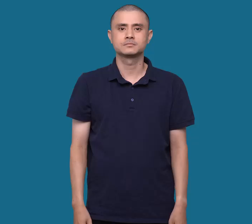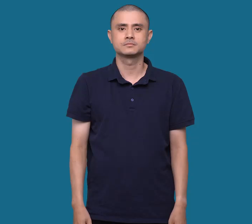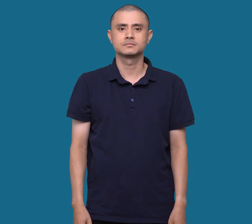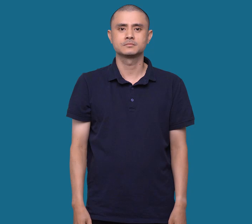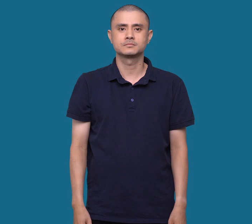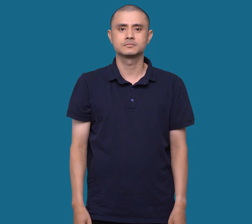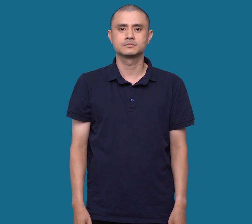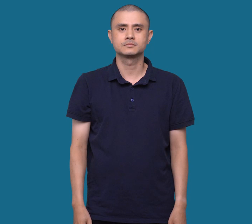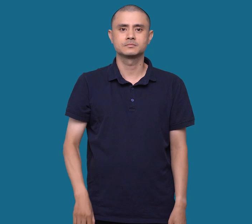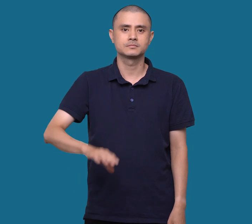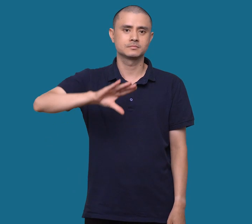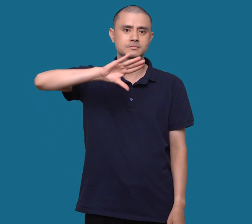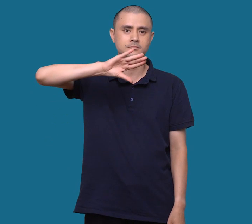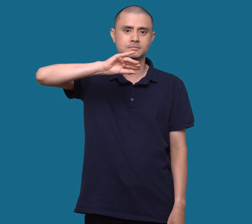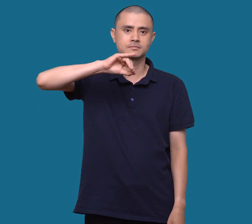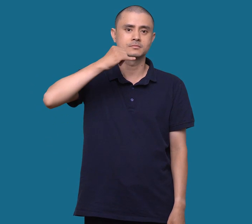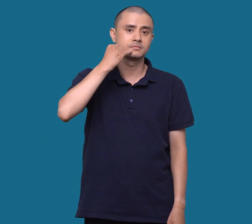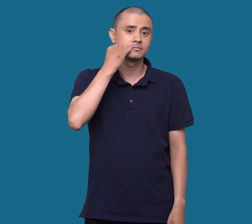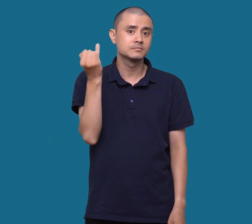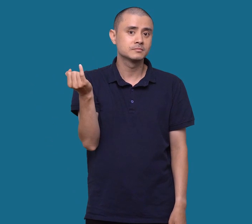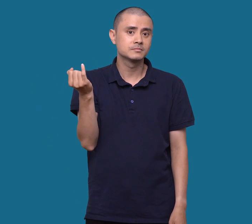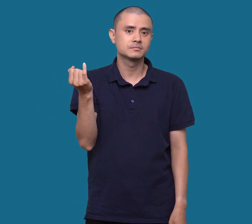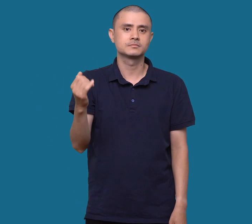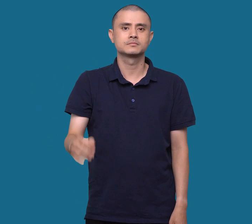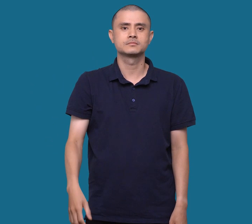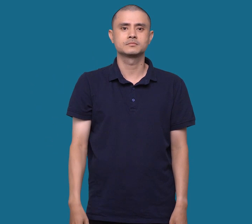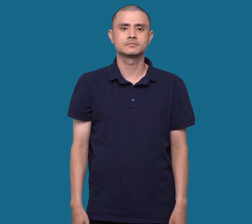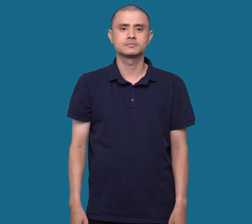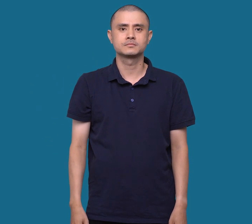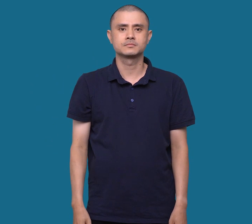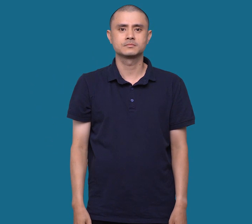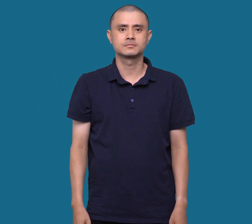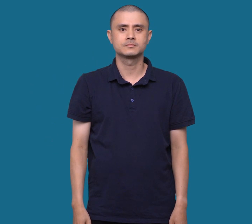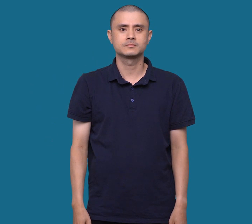tương ớt